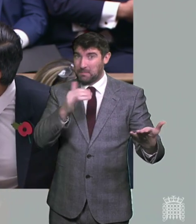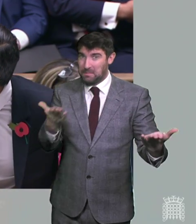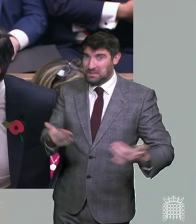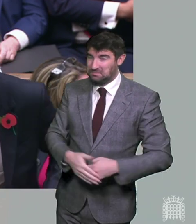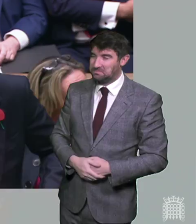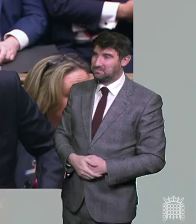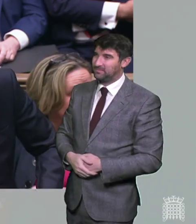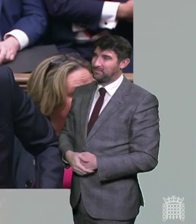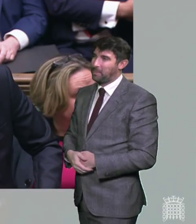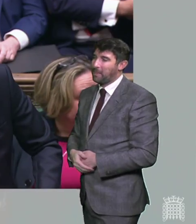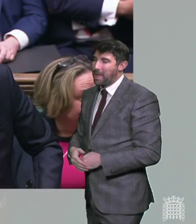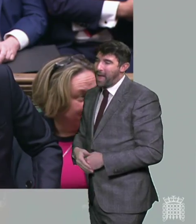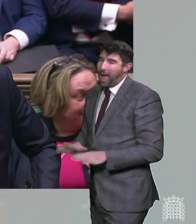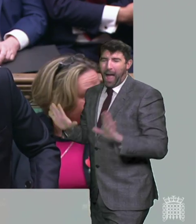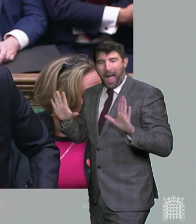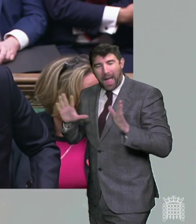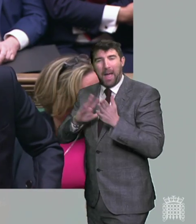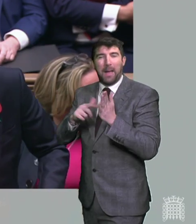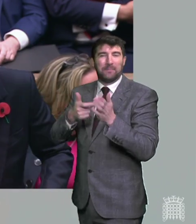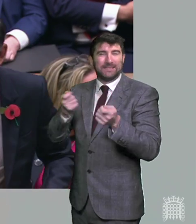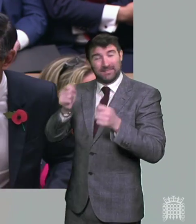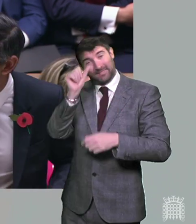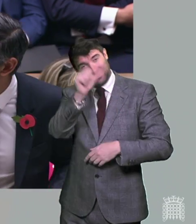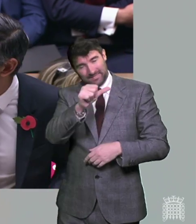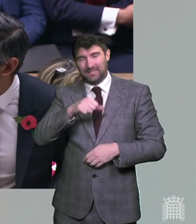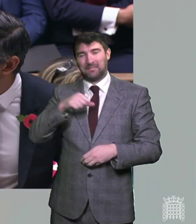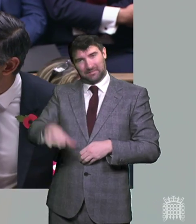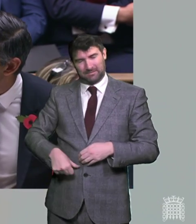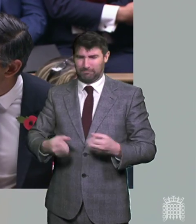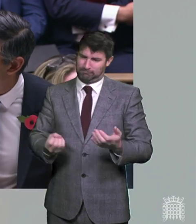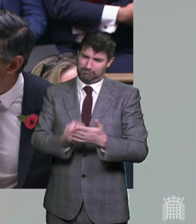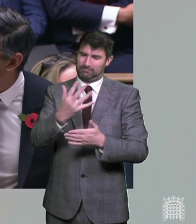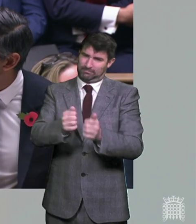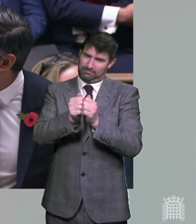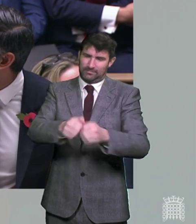I join him in celebrating their contribution, and I agree that we need to prioritise food security.